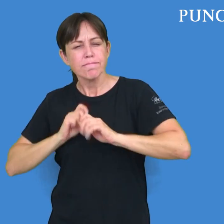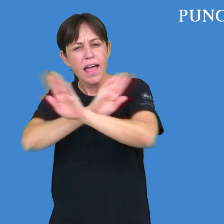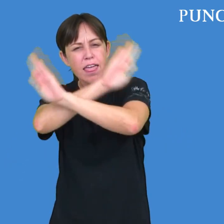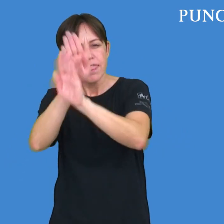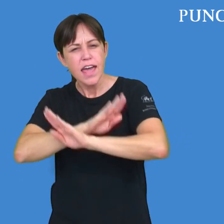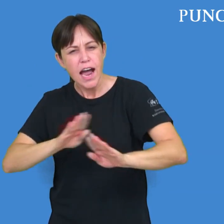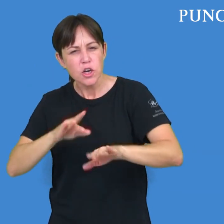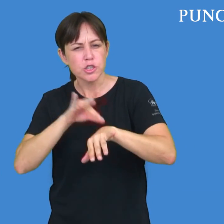resultado